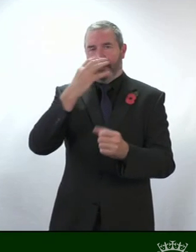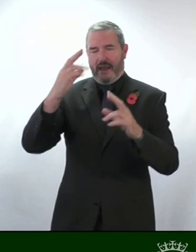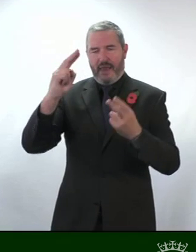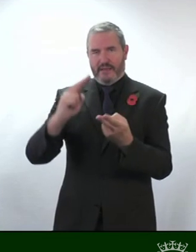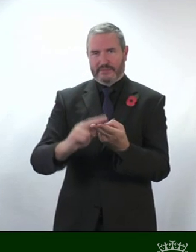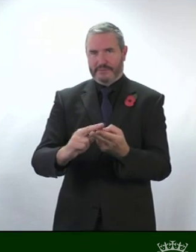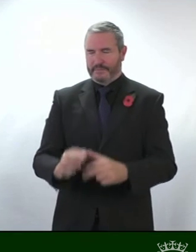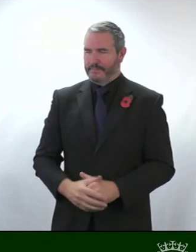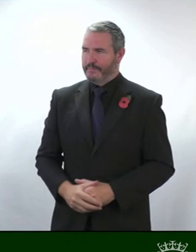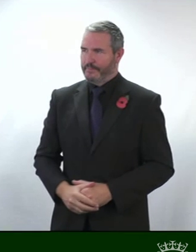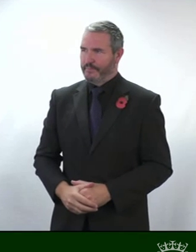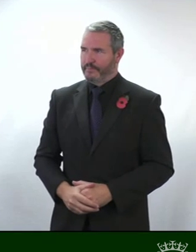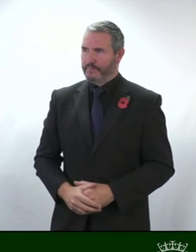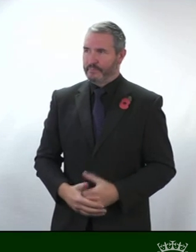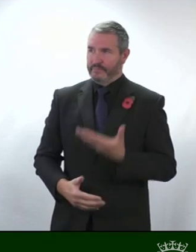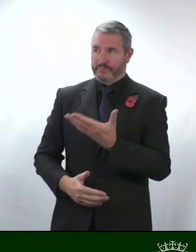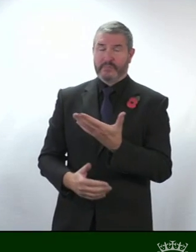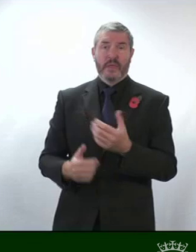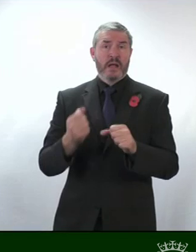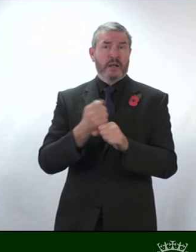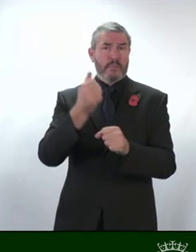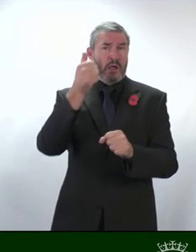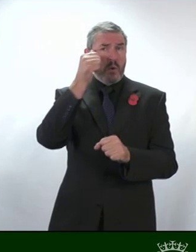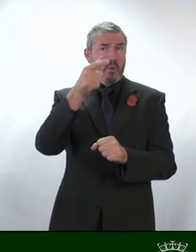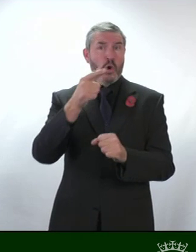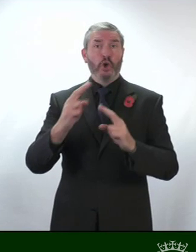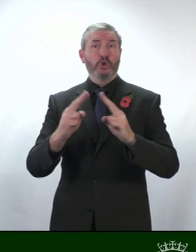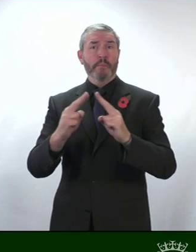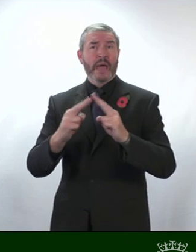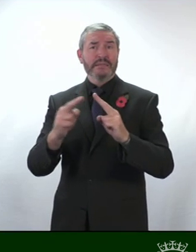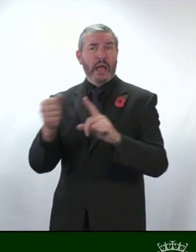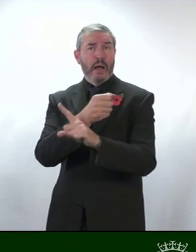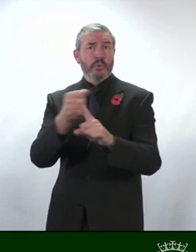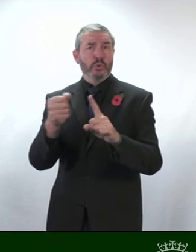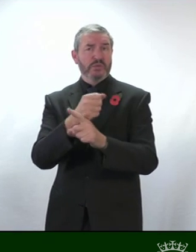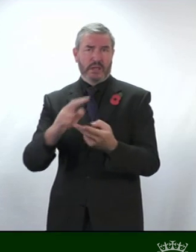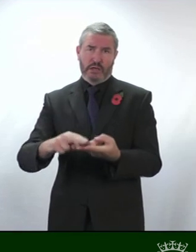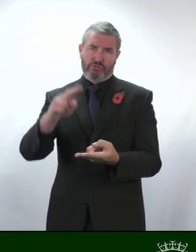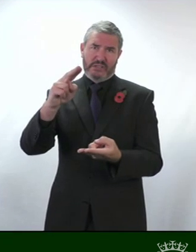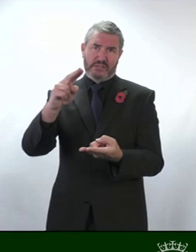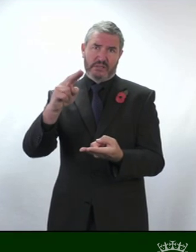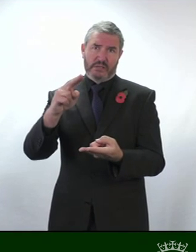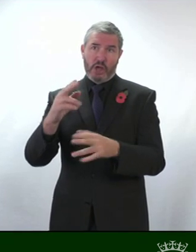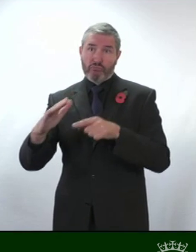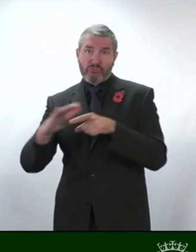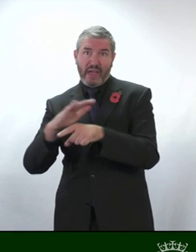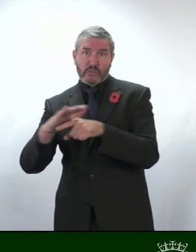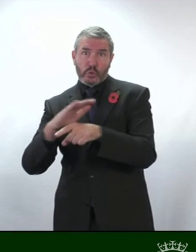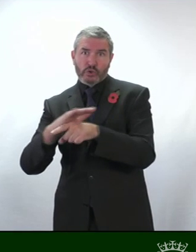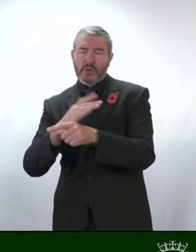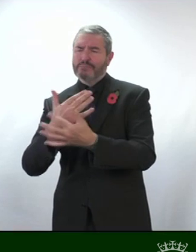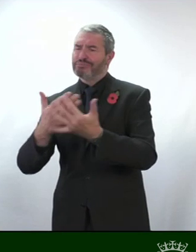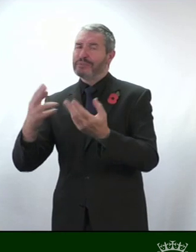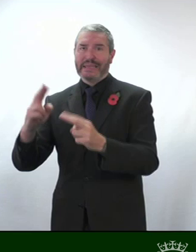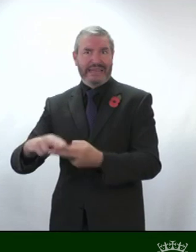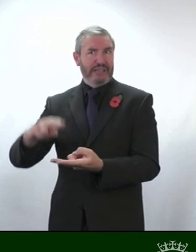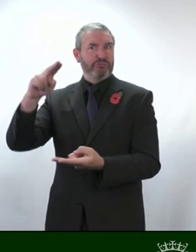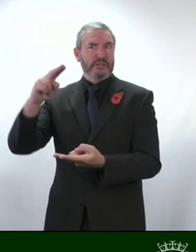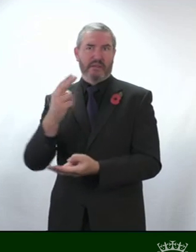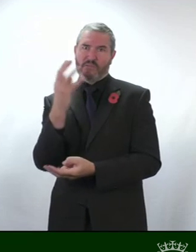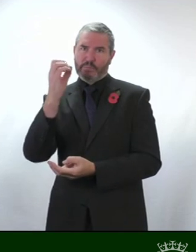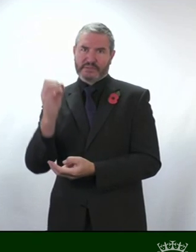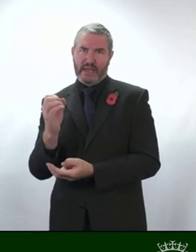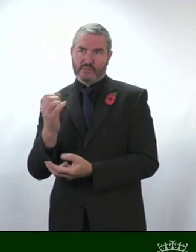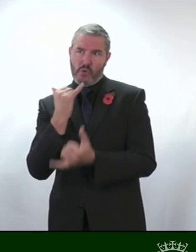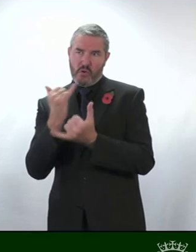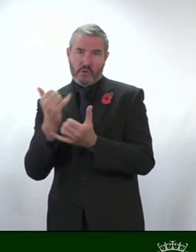The Government will be aware of the staggering increase in domestic abuse through the pandemic, with Refuge reporting a 50% increase in the use of its hotline.